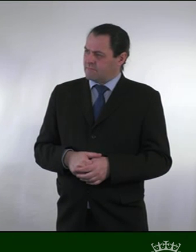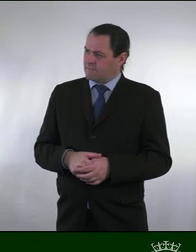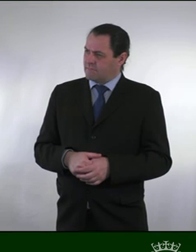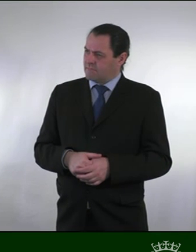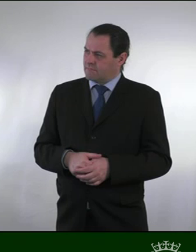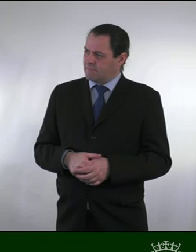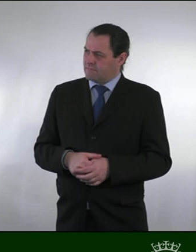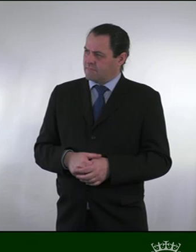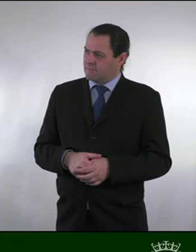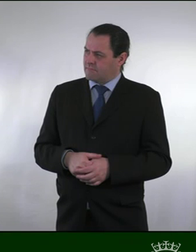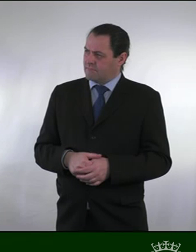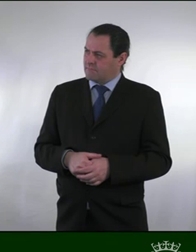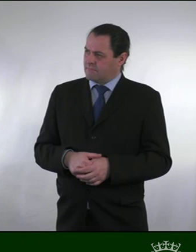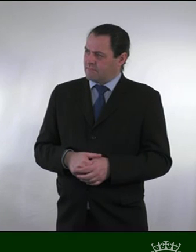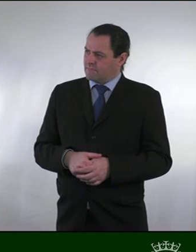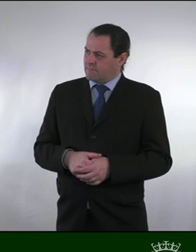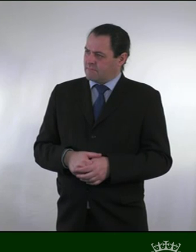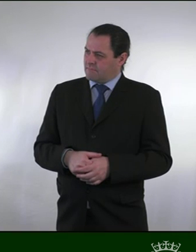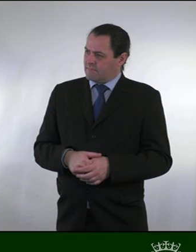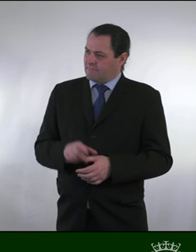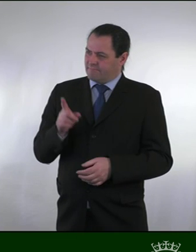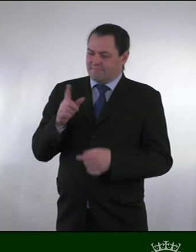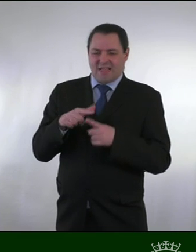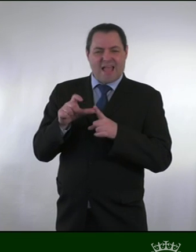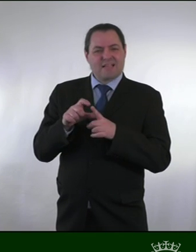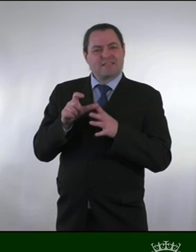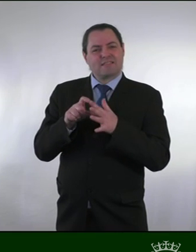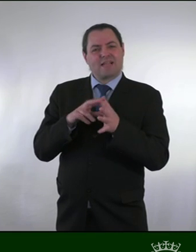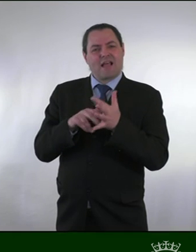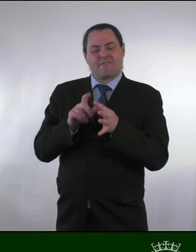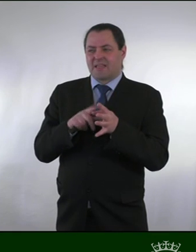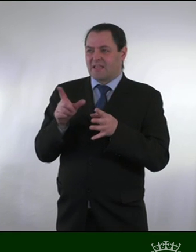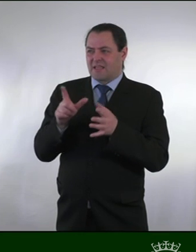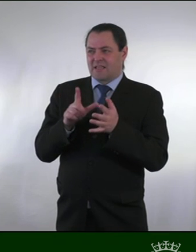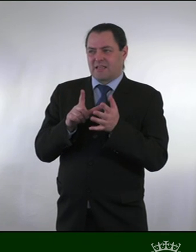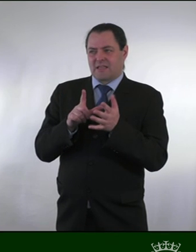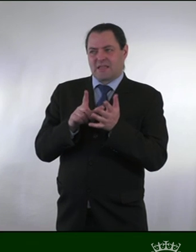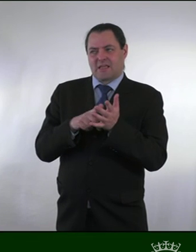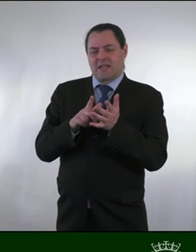Good afternoon Mr Speaker.